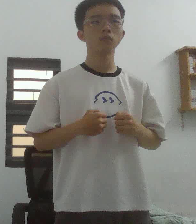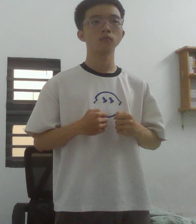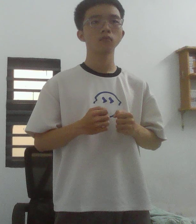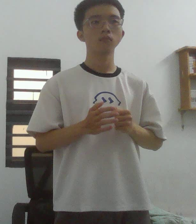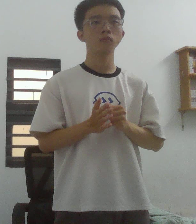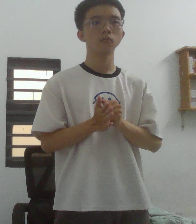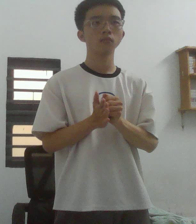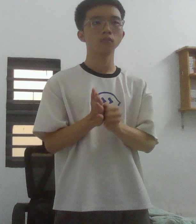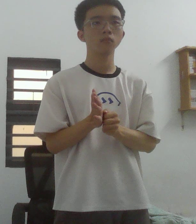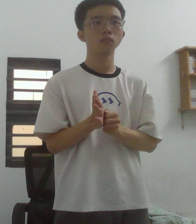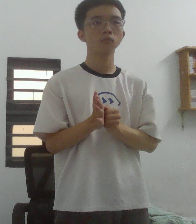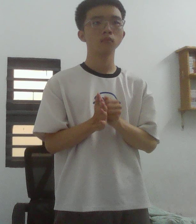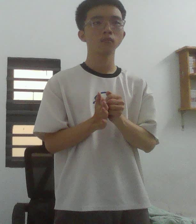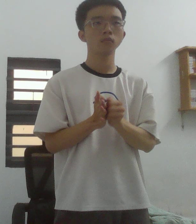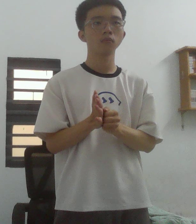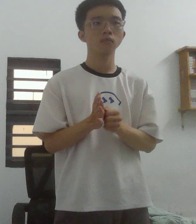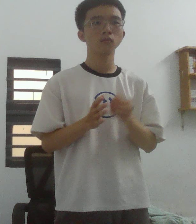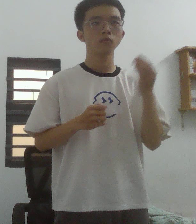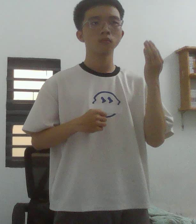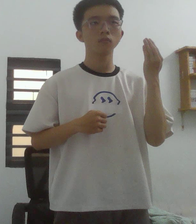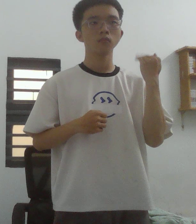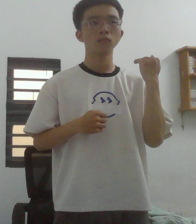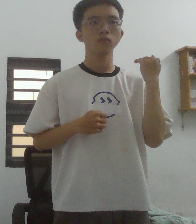thang truoc